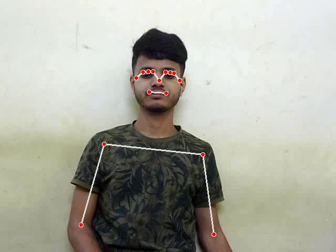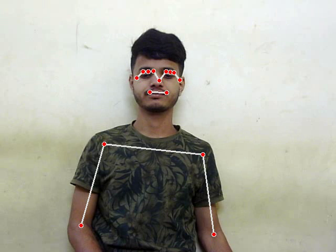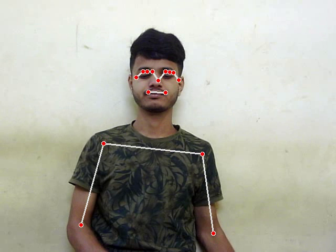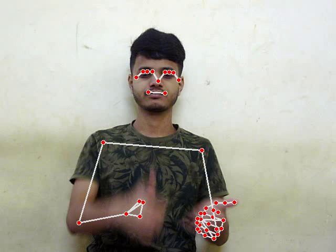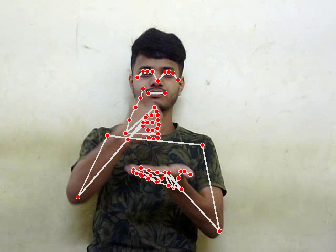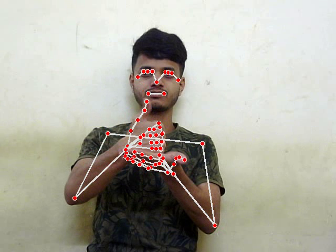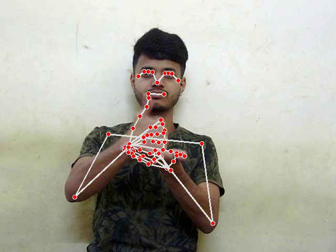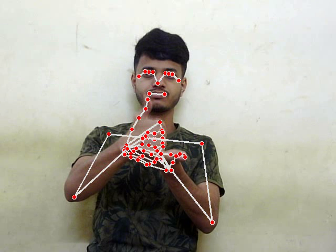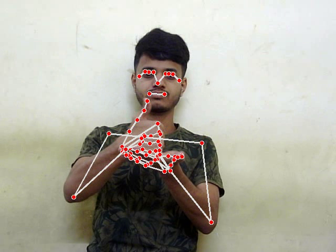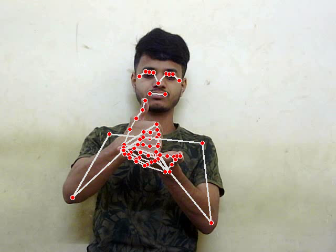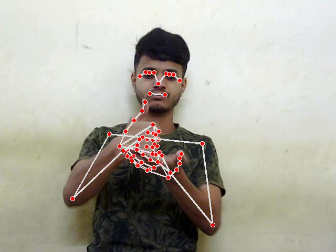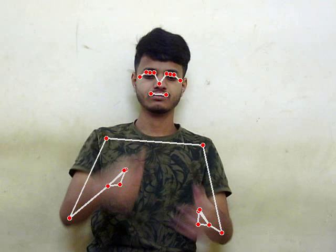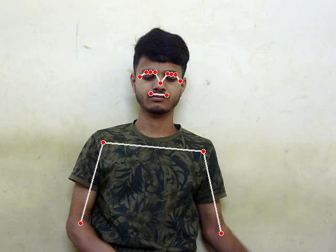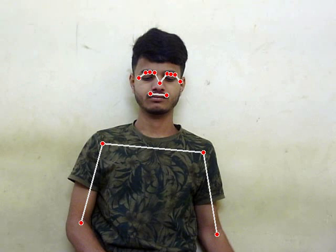help